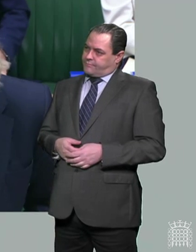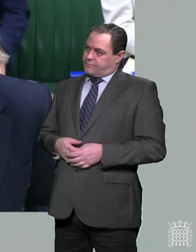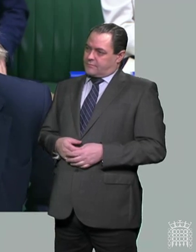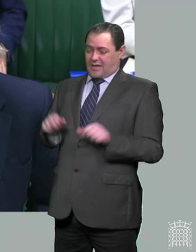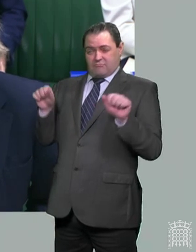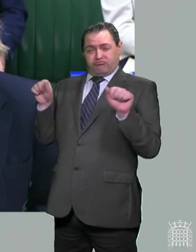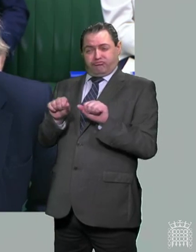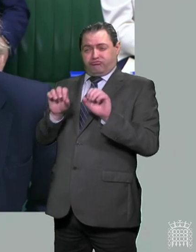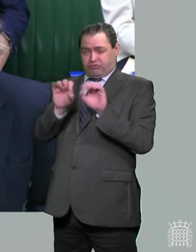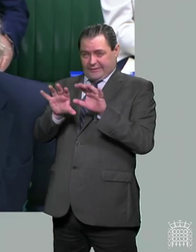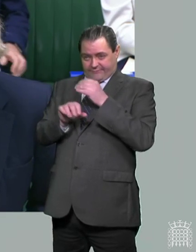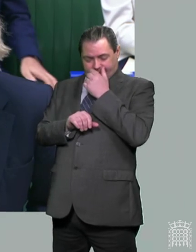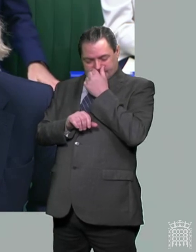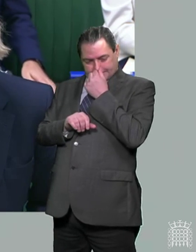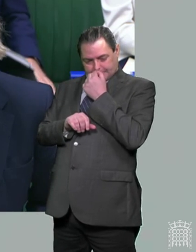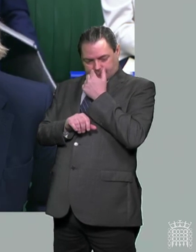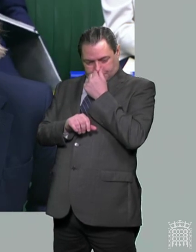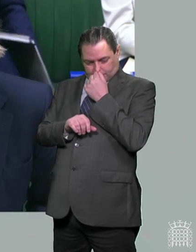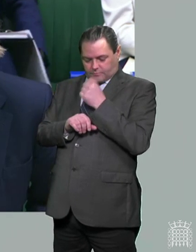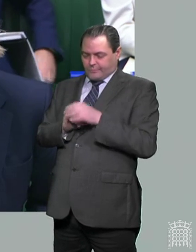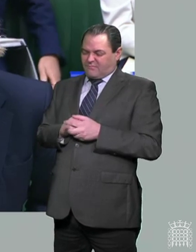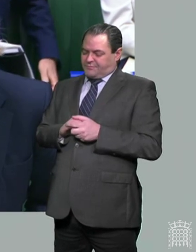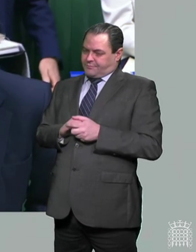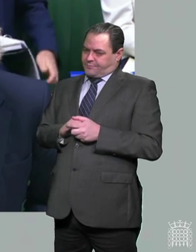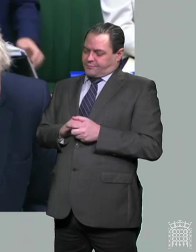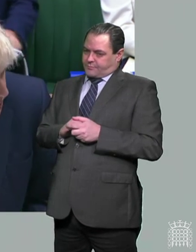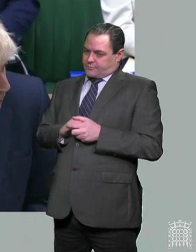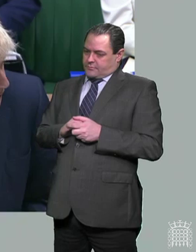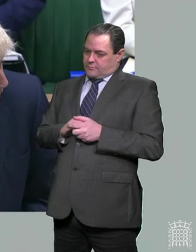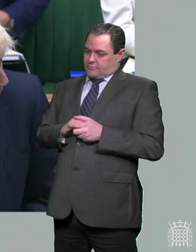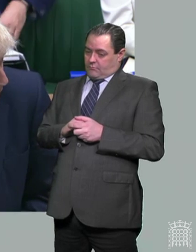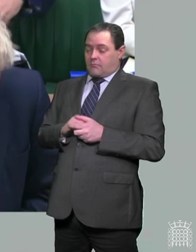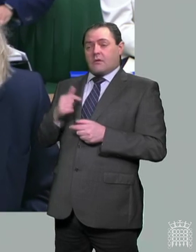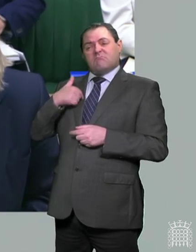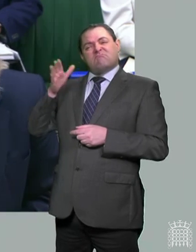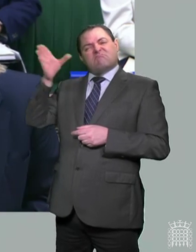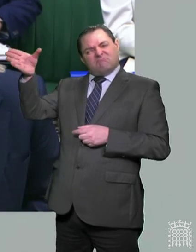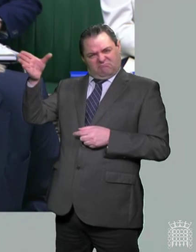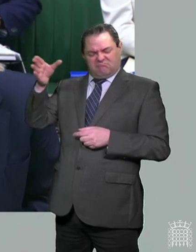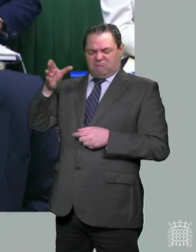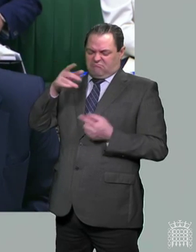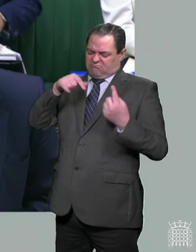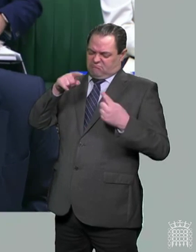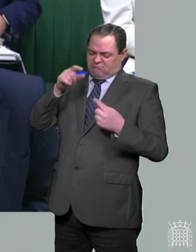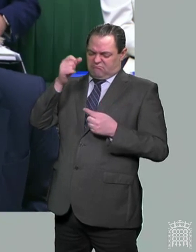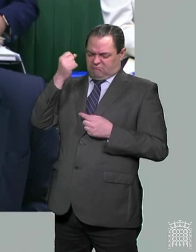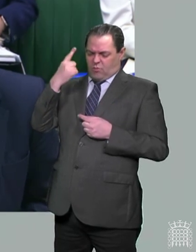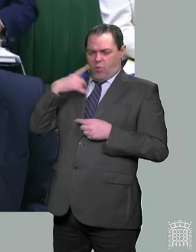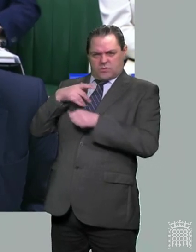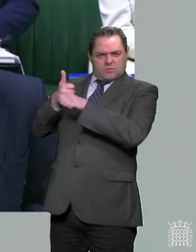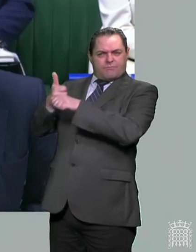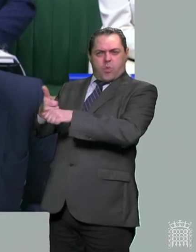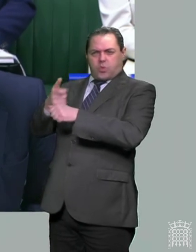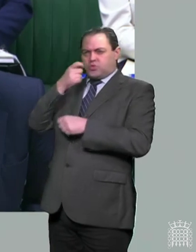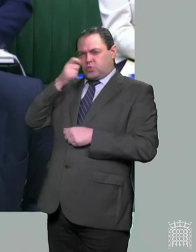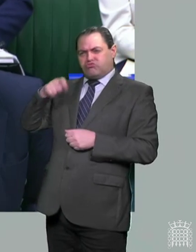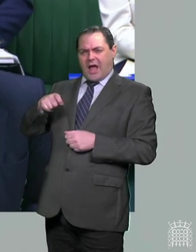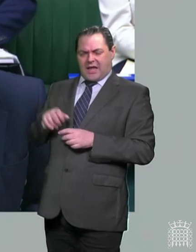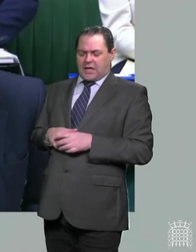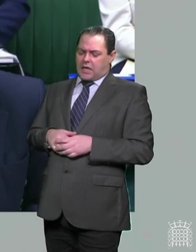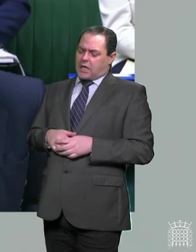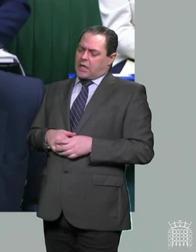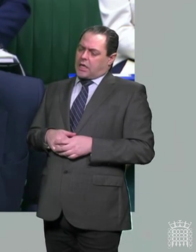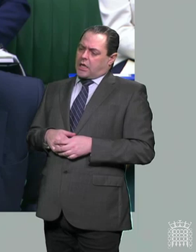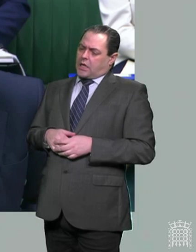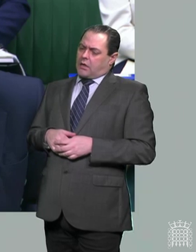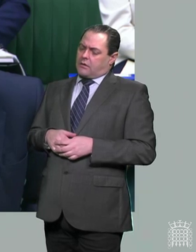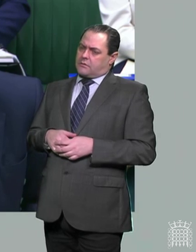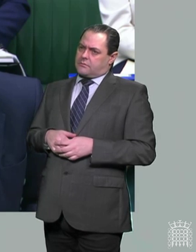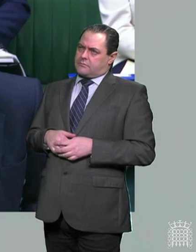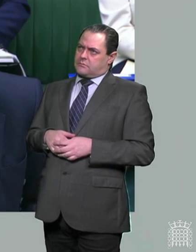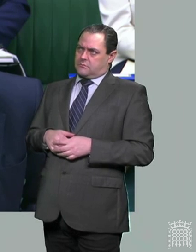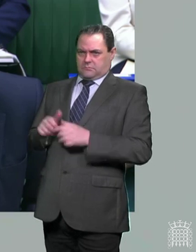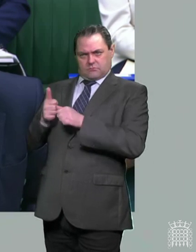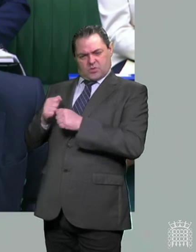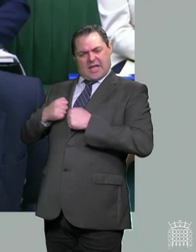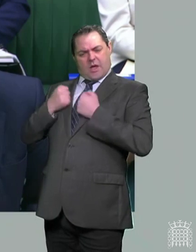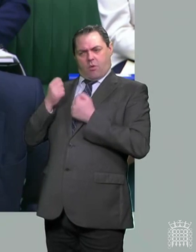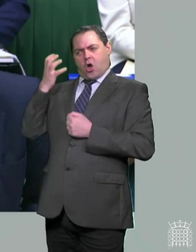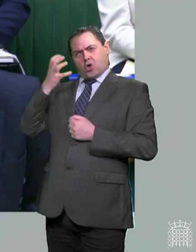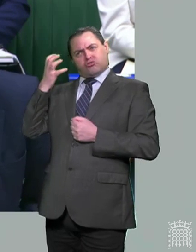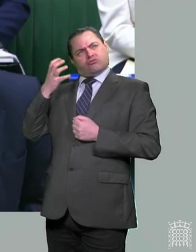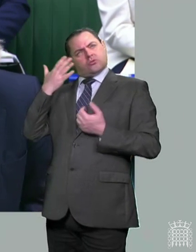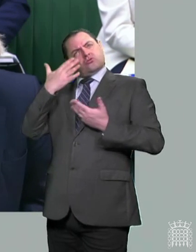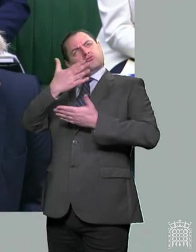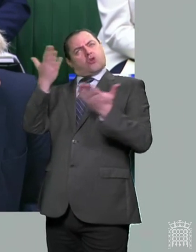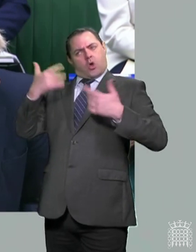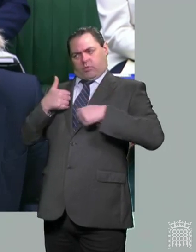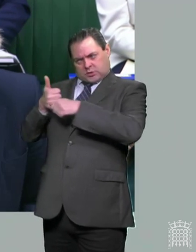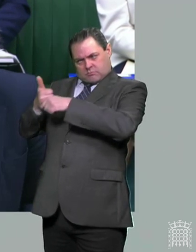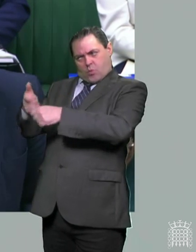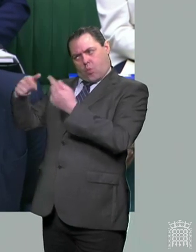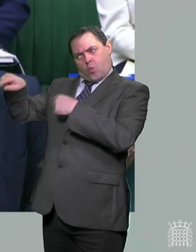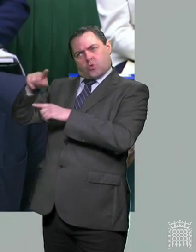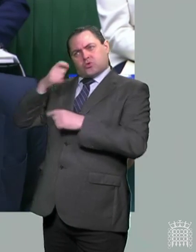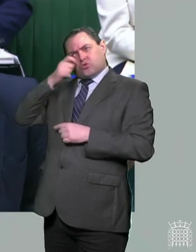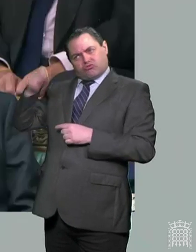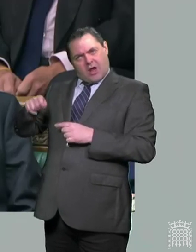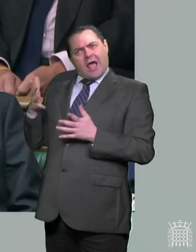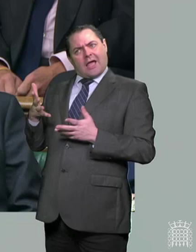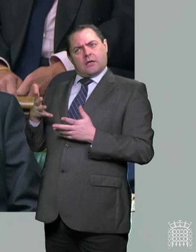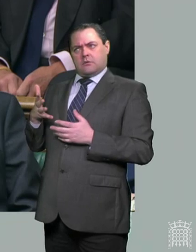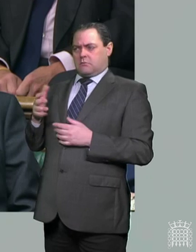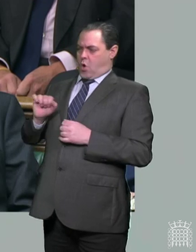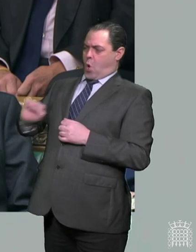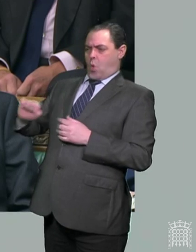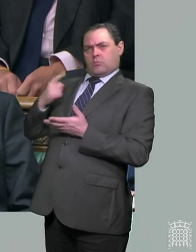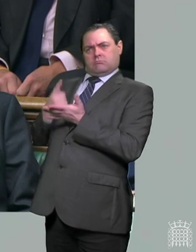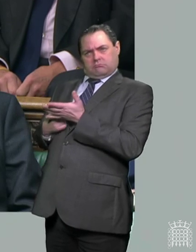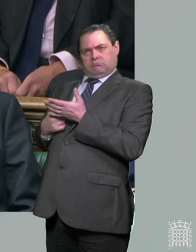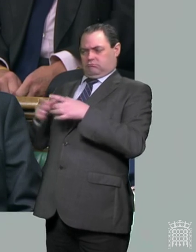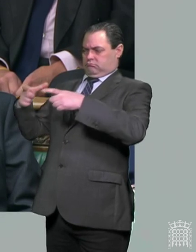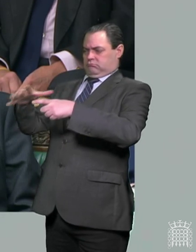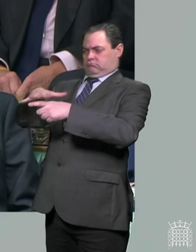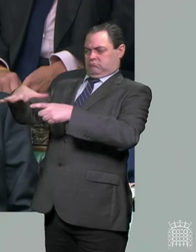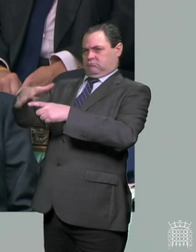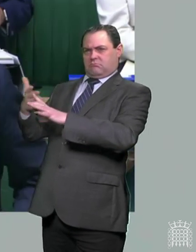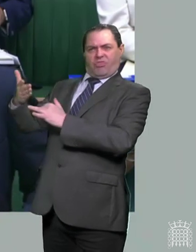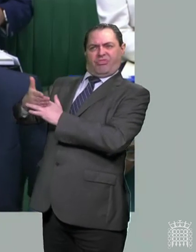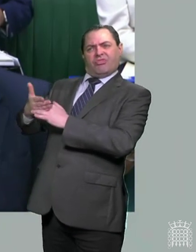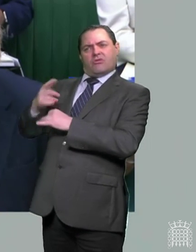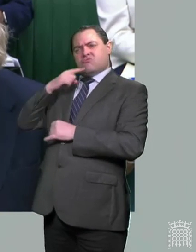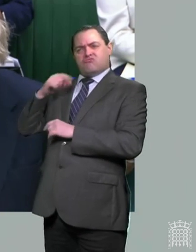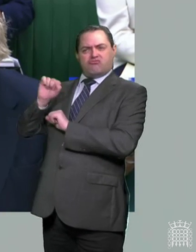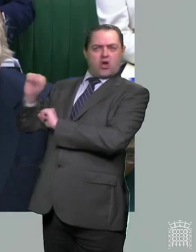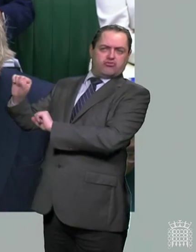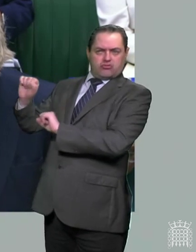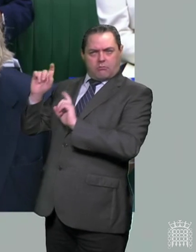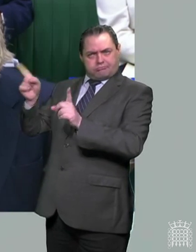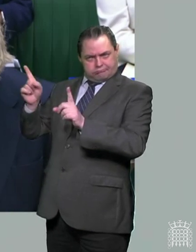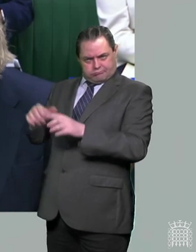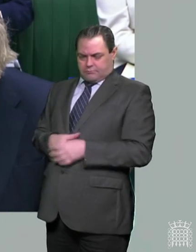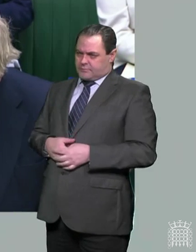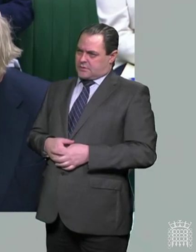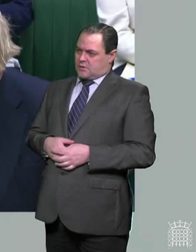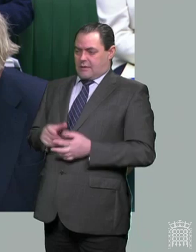Very briefly, I can tell the House that the mission, which I hope everybody will support, was to stand shoulder to shoulder with Ukraine, for our country to show that we stand with the people of Ukraine, and to show that we stand for the sovereign and territorial integrity of Ukraine at a very difficult time.